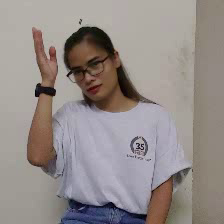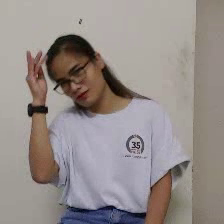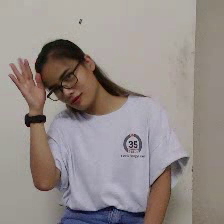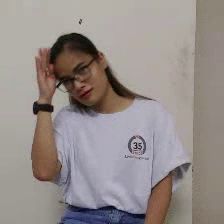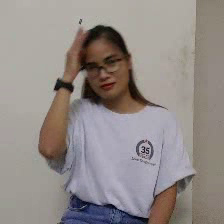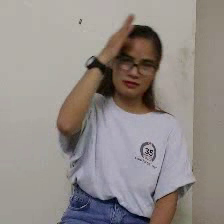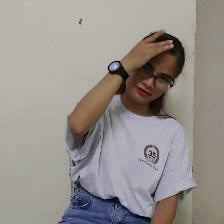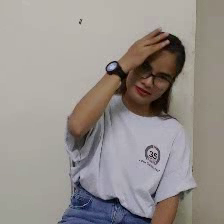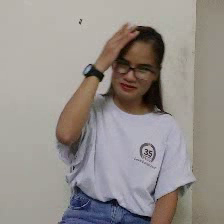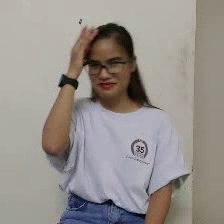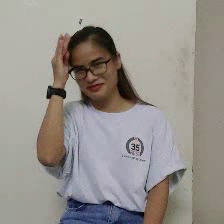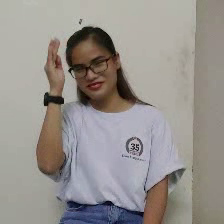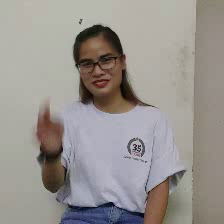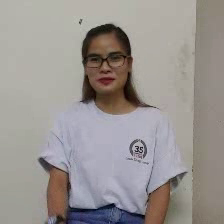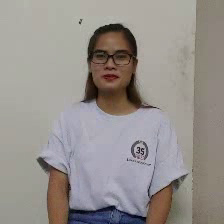Băn khoăn